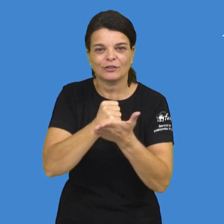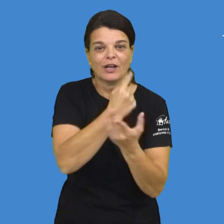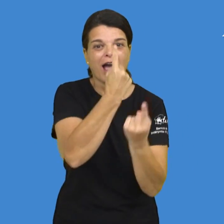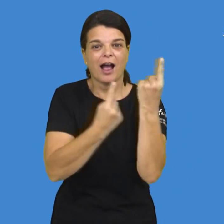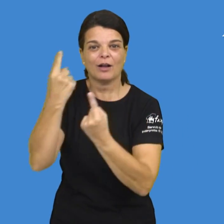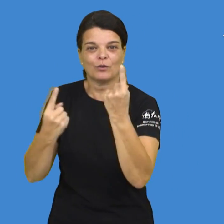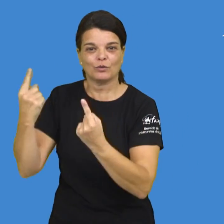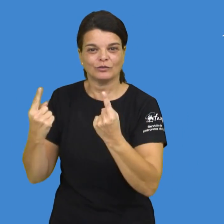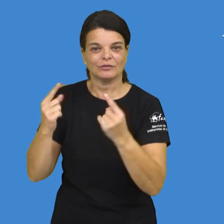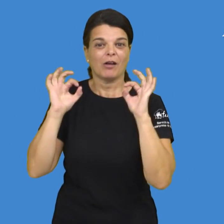alguno